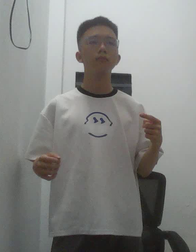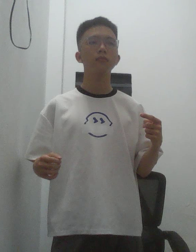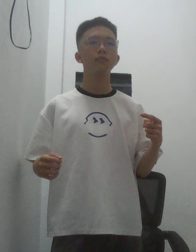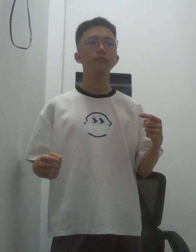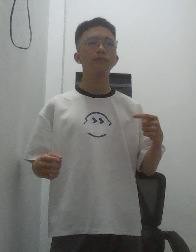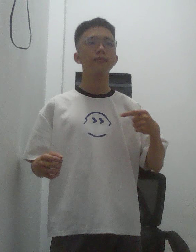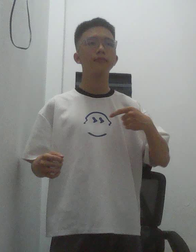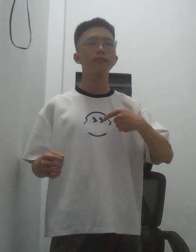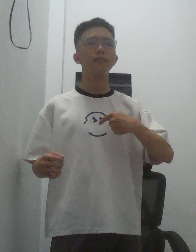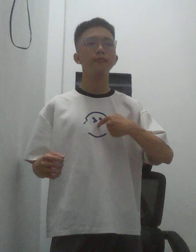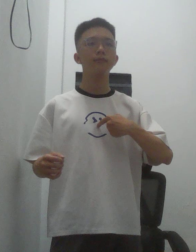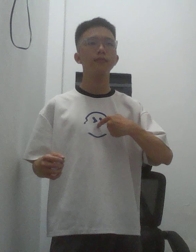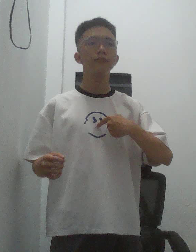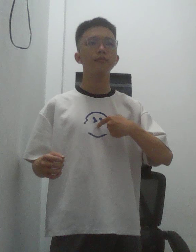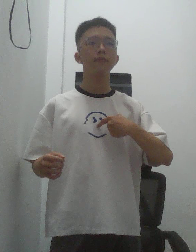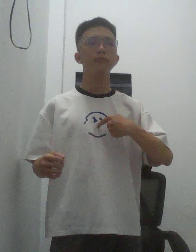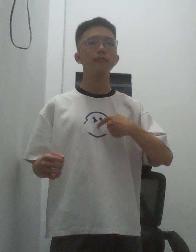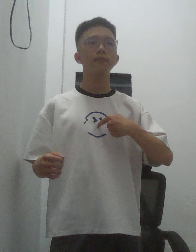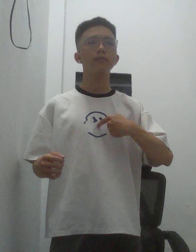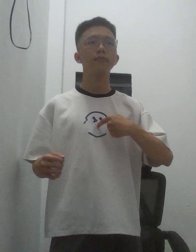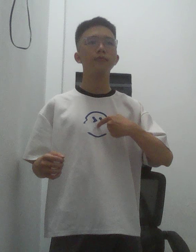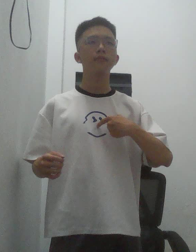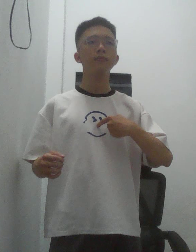toi